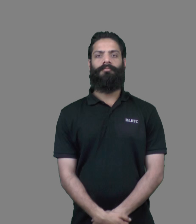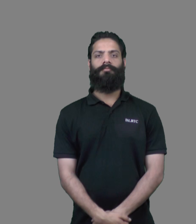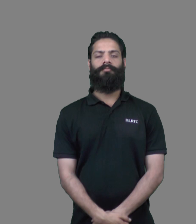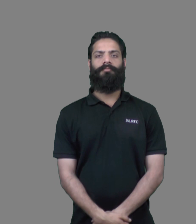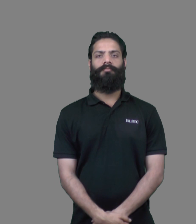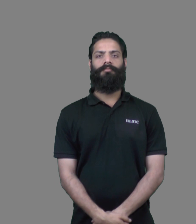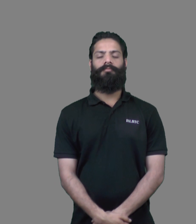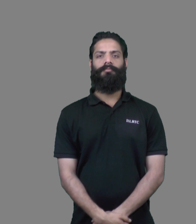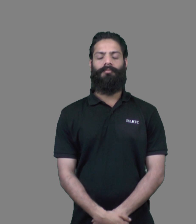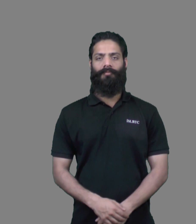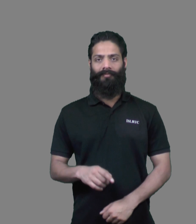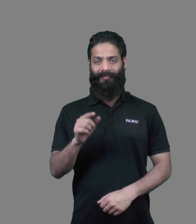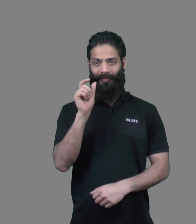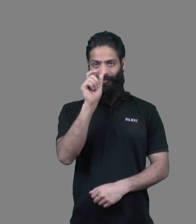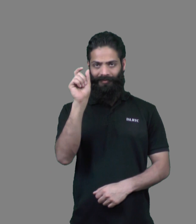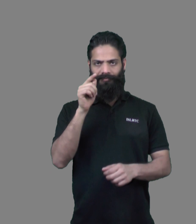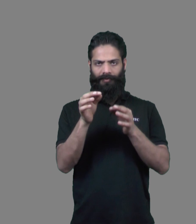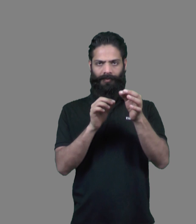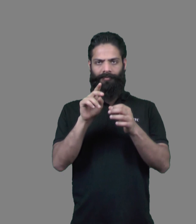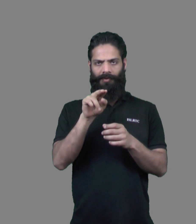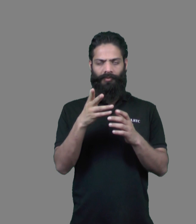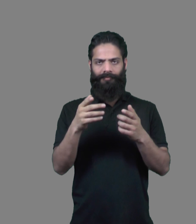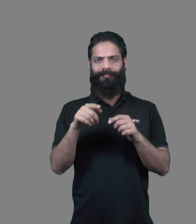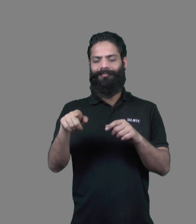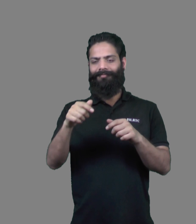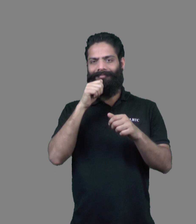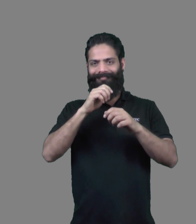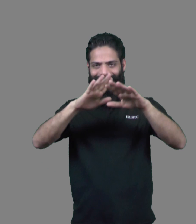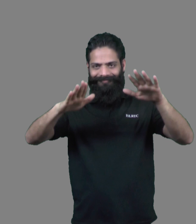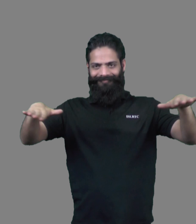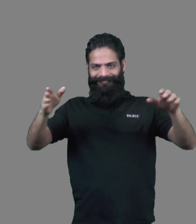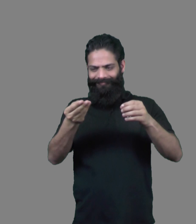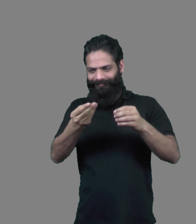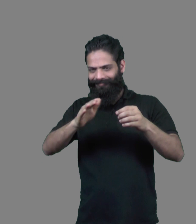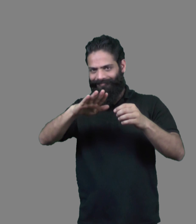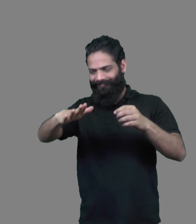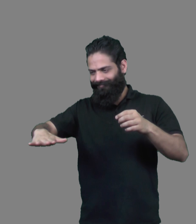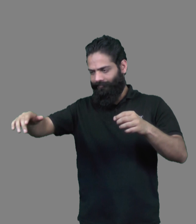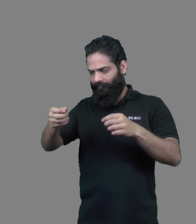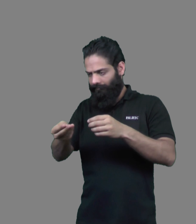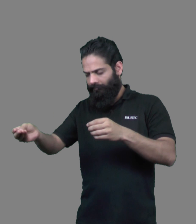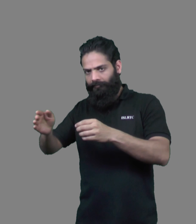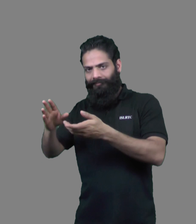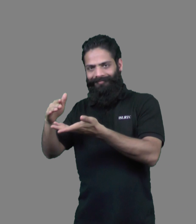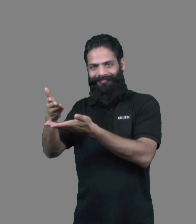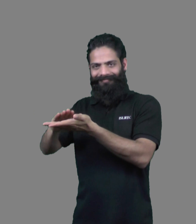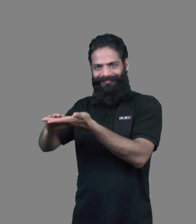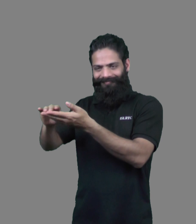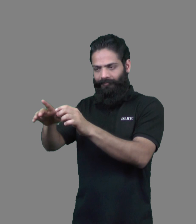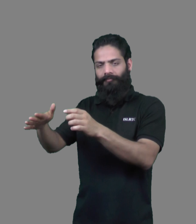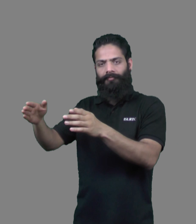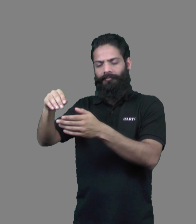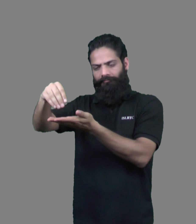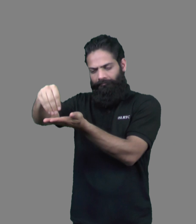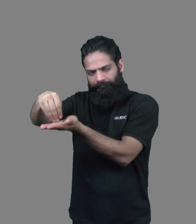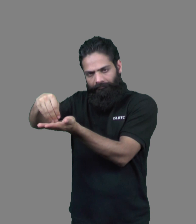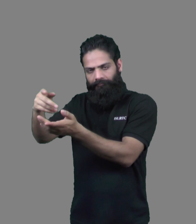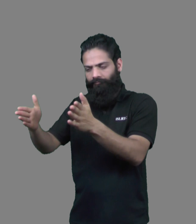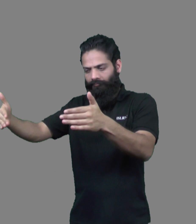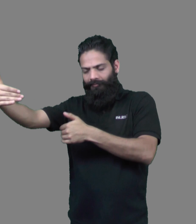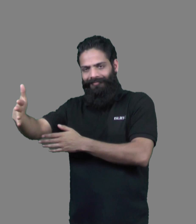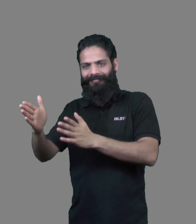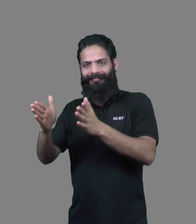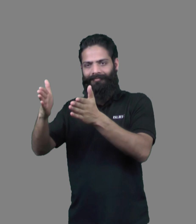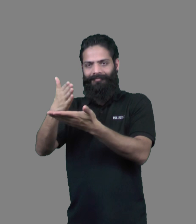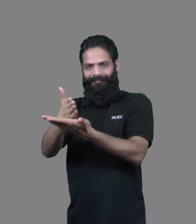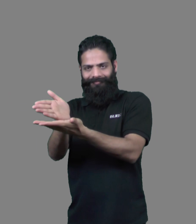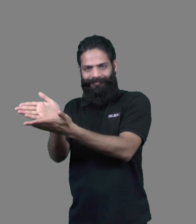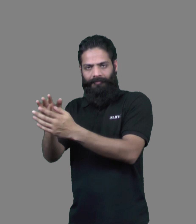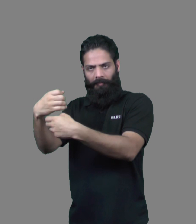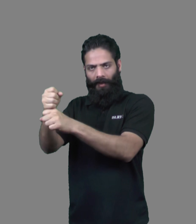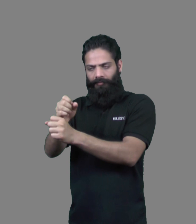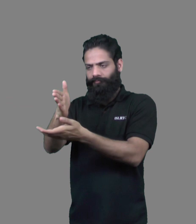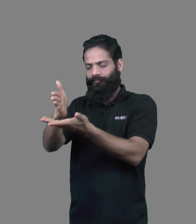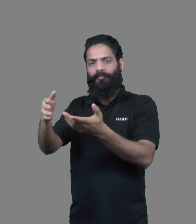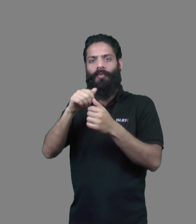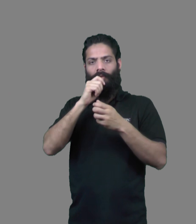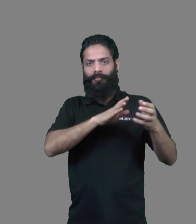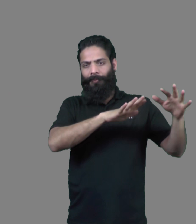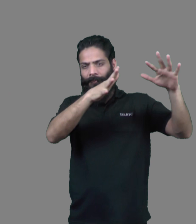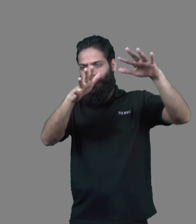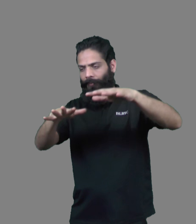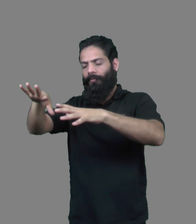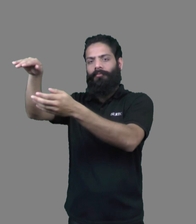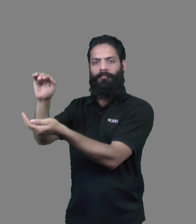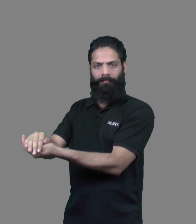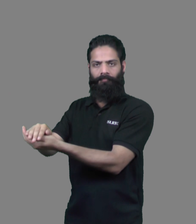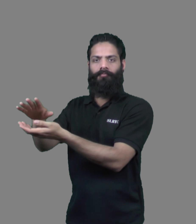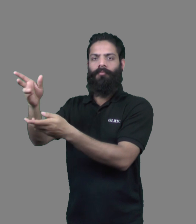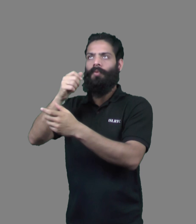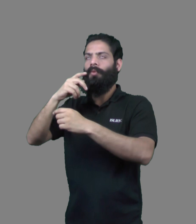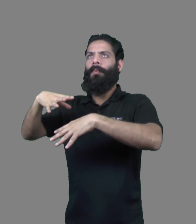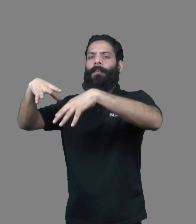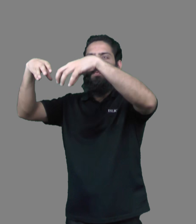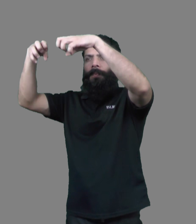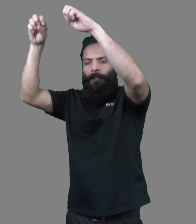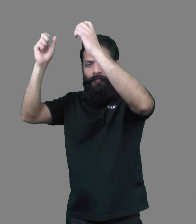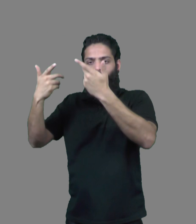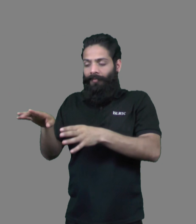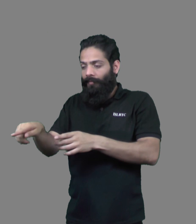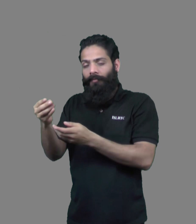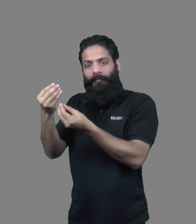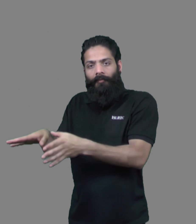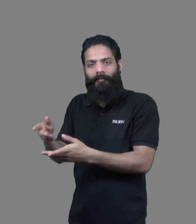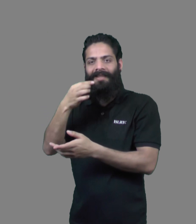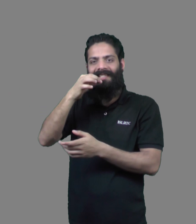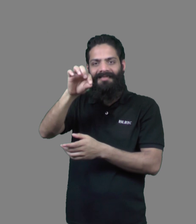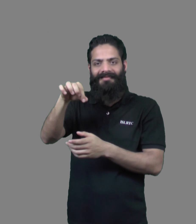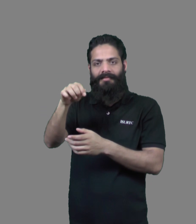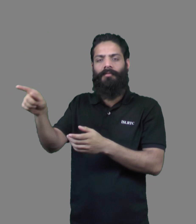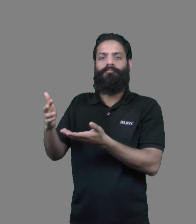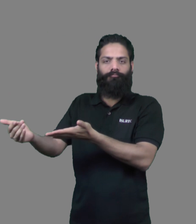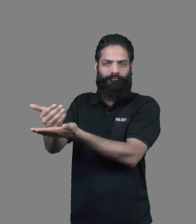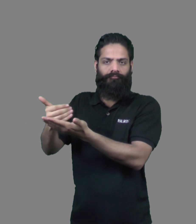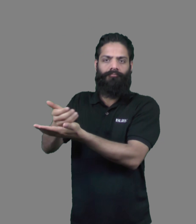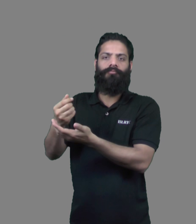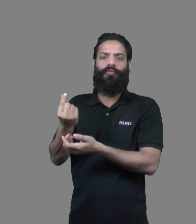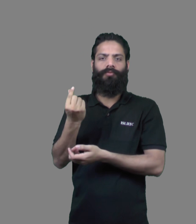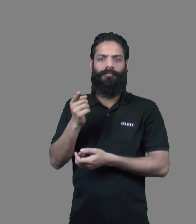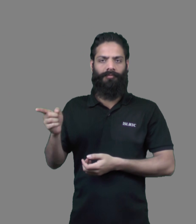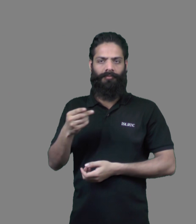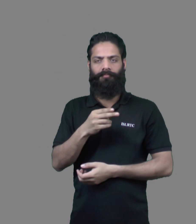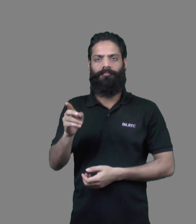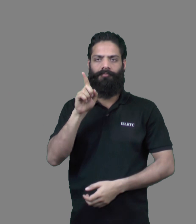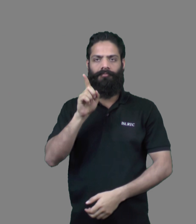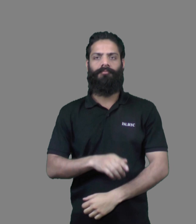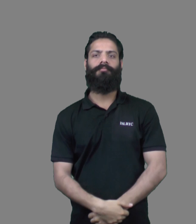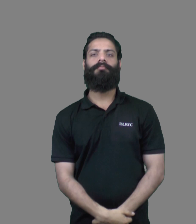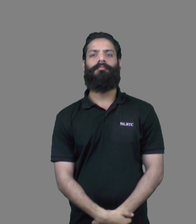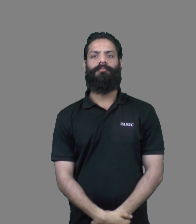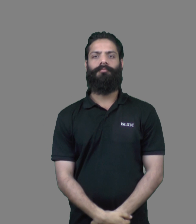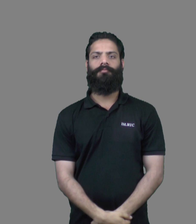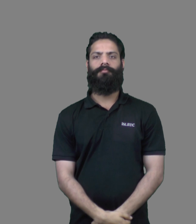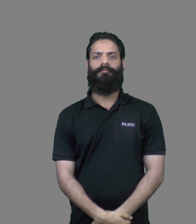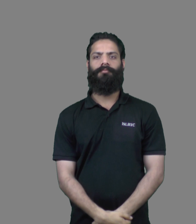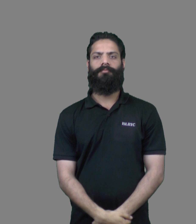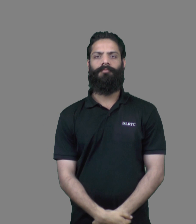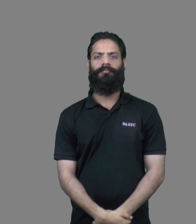Shallow Beds